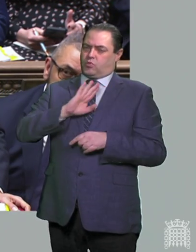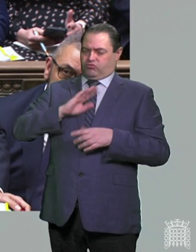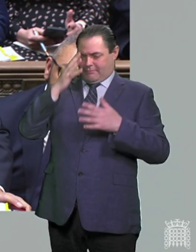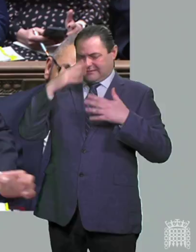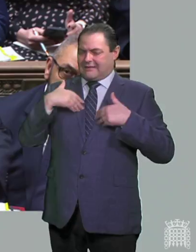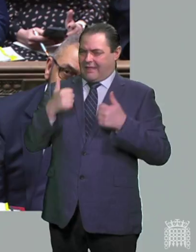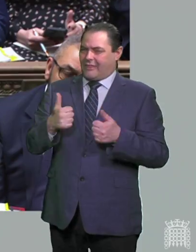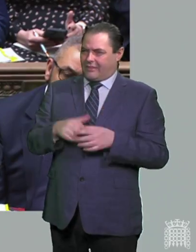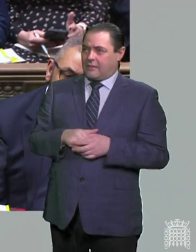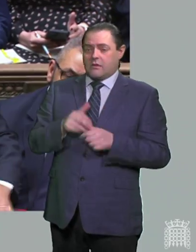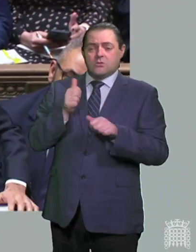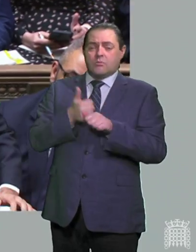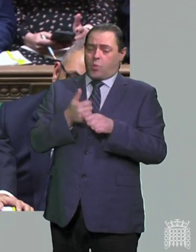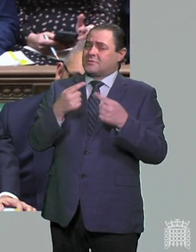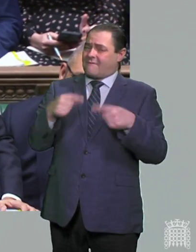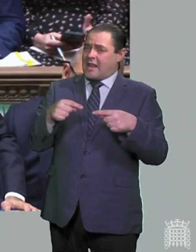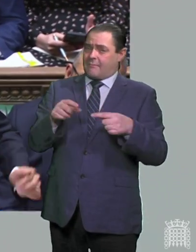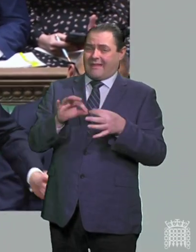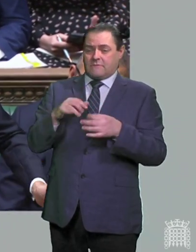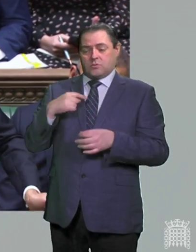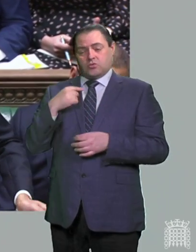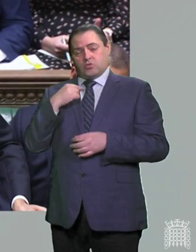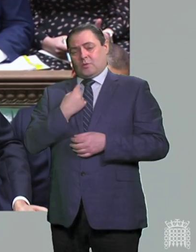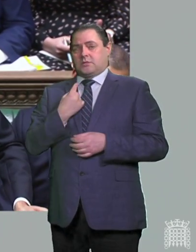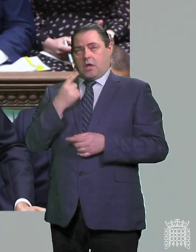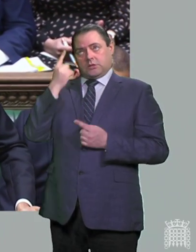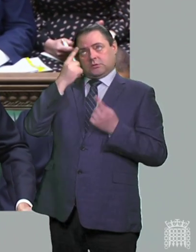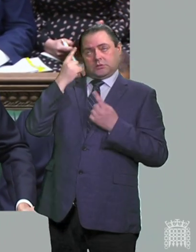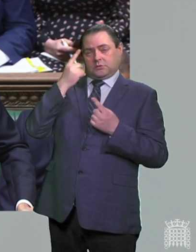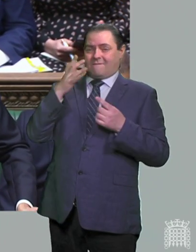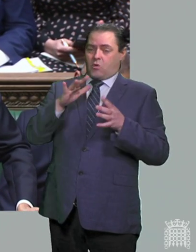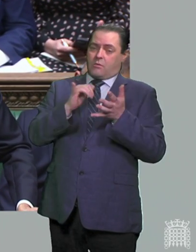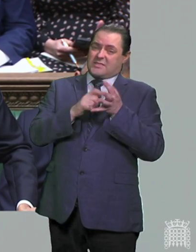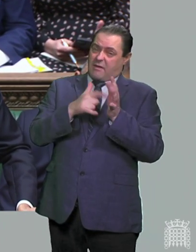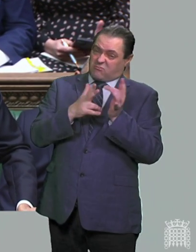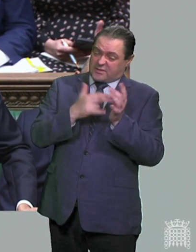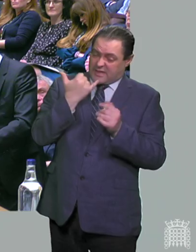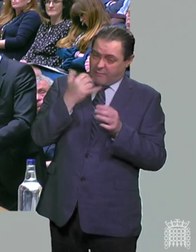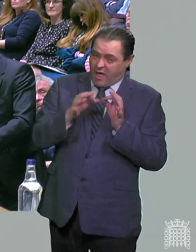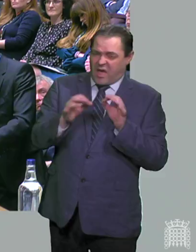Support is available for anyone experiencing suicidal thoughts, including from the Samaritans helpline.